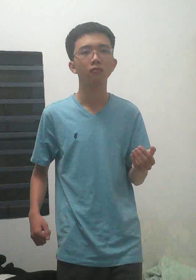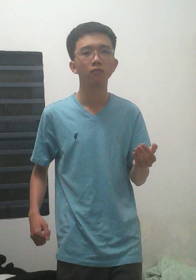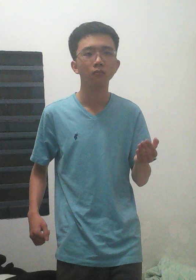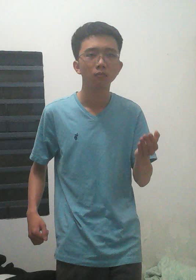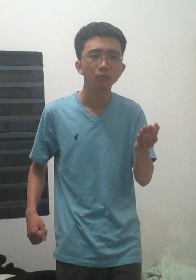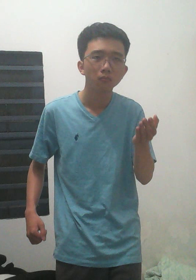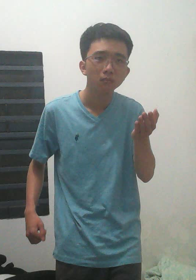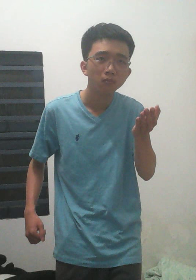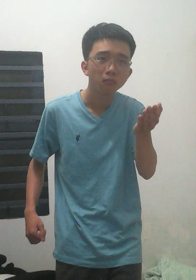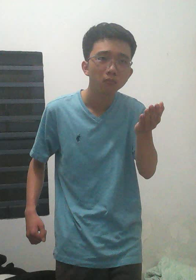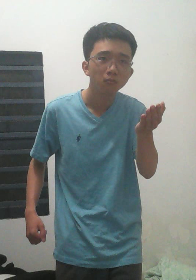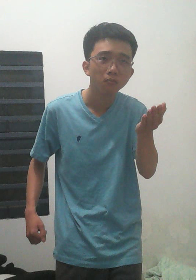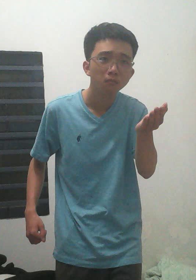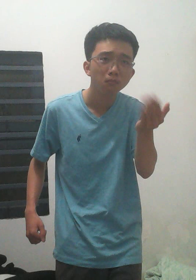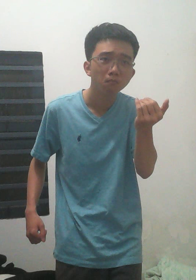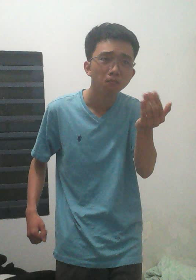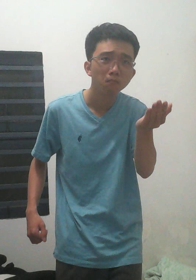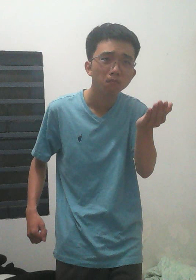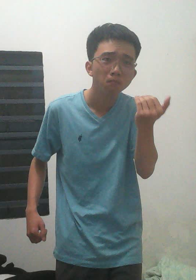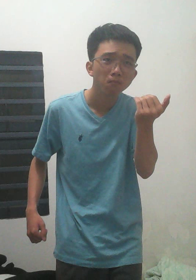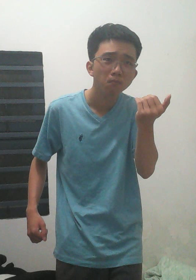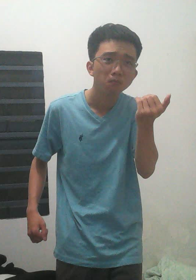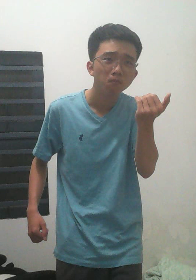yeu cau